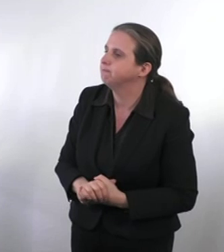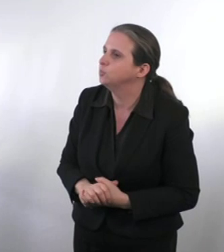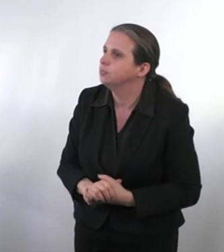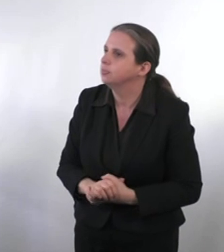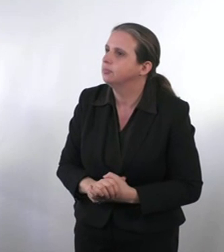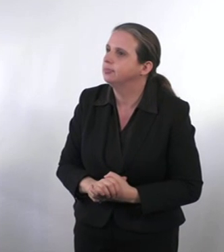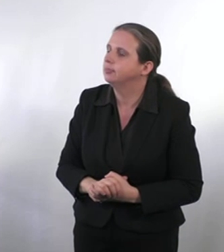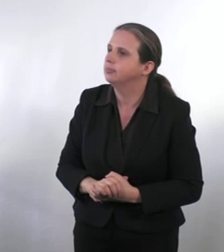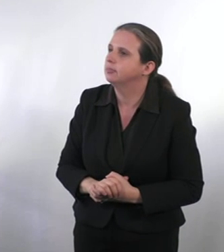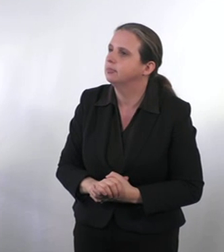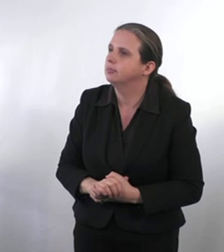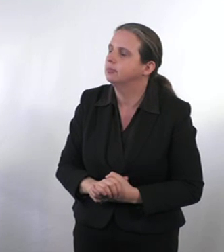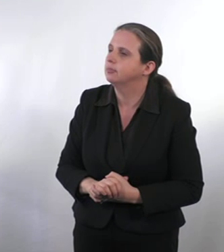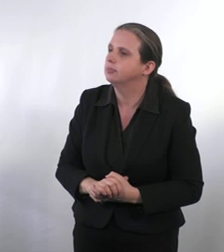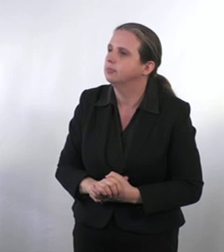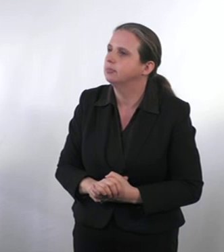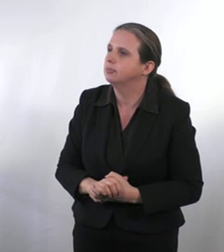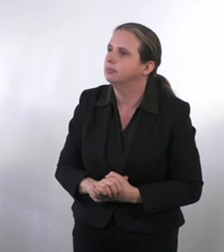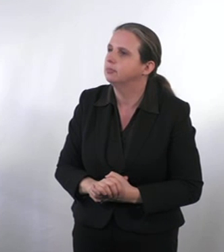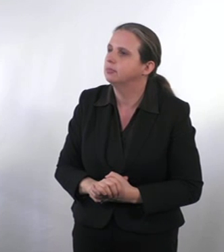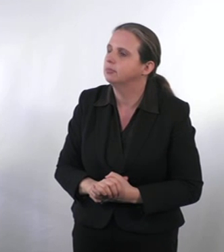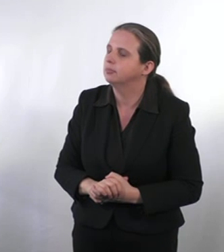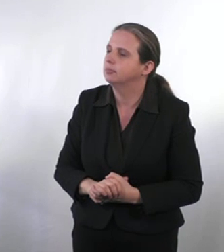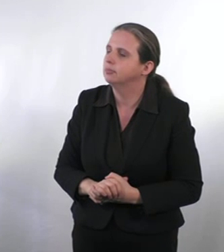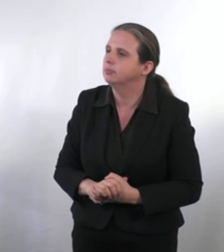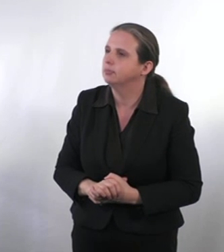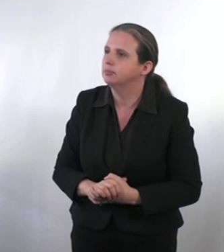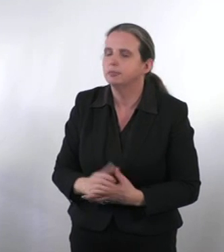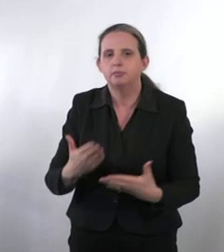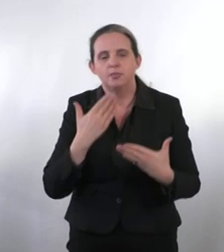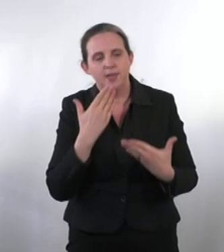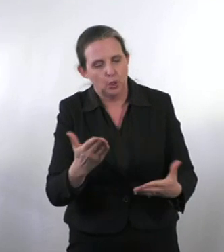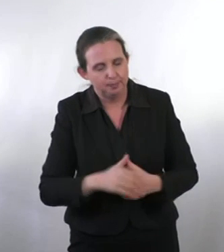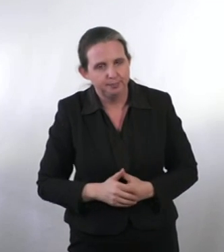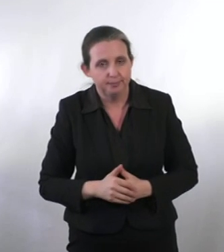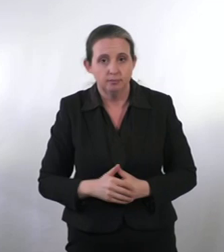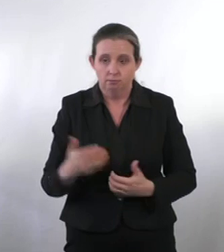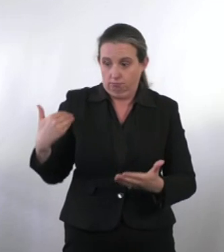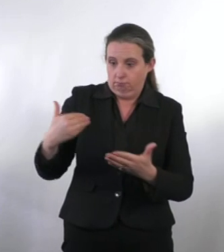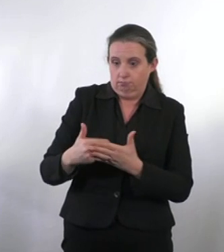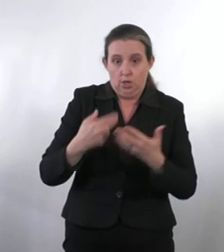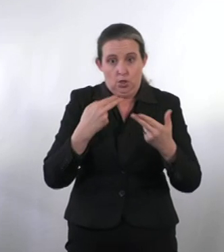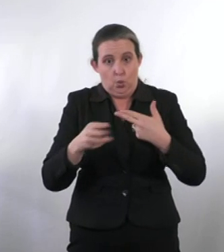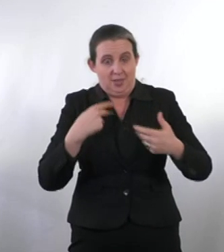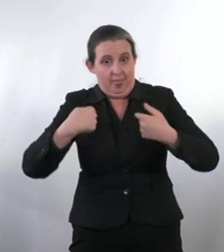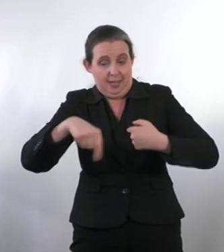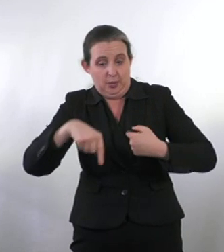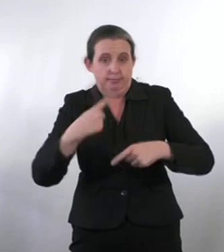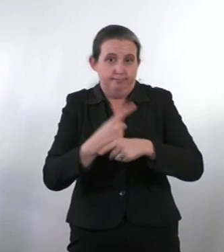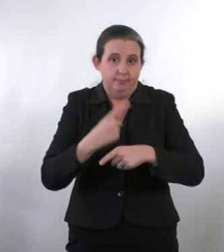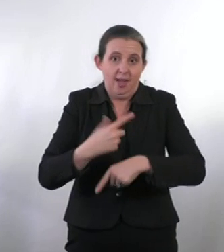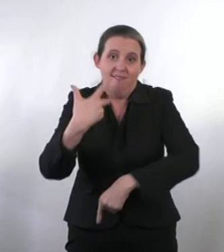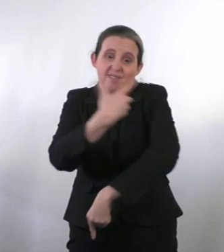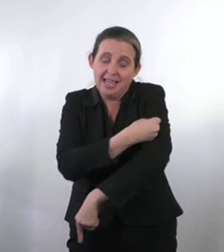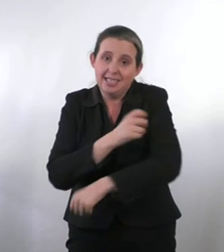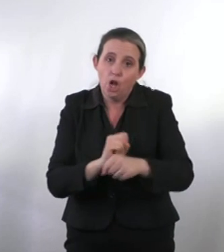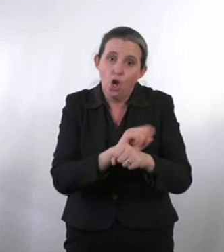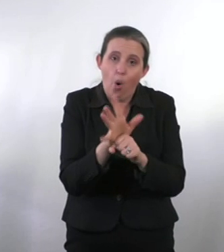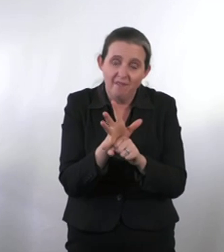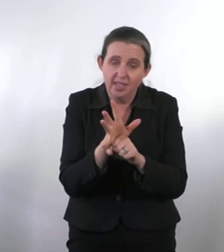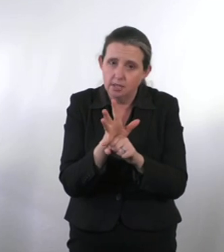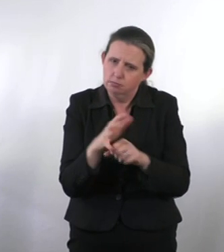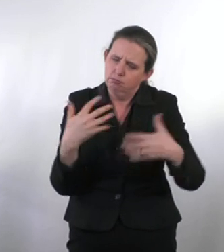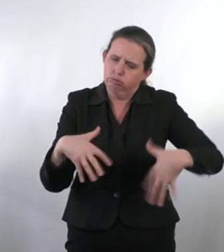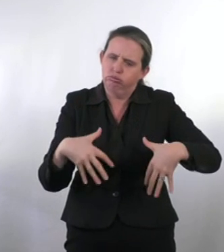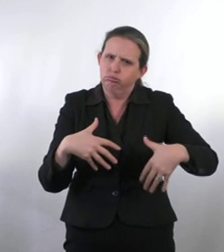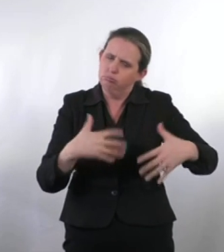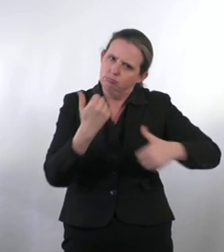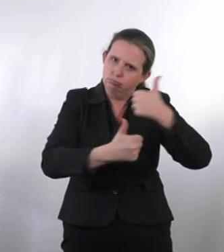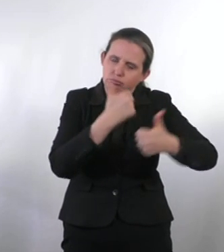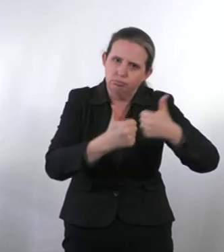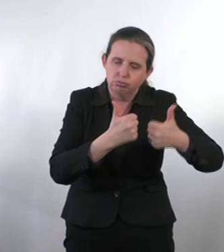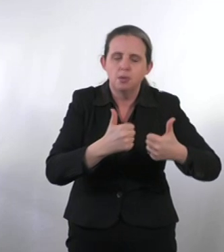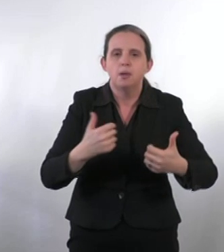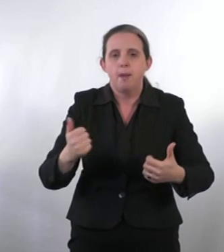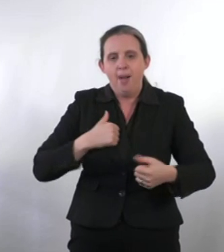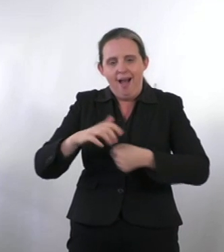The news of the covid vaccine is great for both my constituents in Wimbledon and people across the country, but I believe that when my constituents get sick, they should have the right to access the highest-quality healthcare.